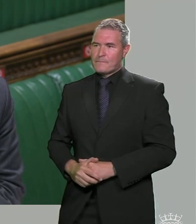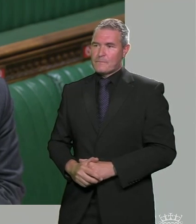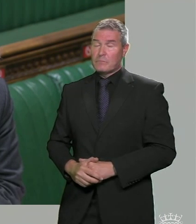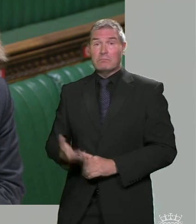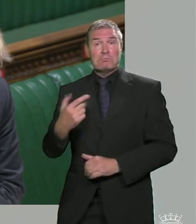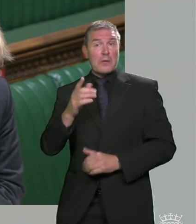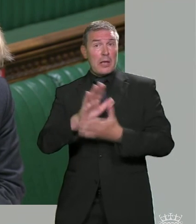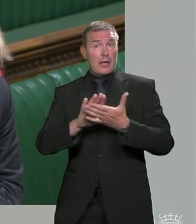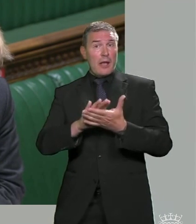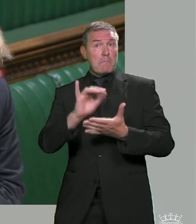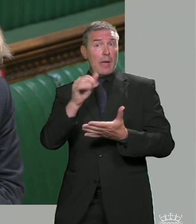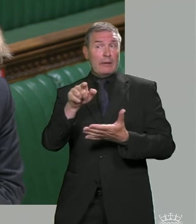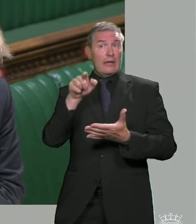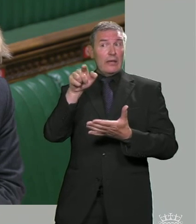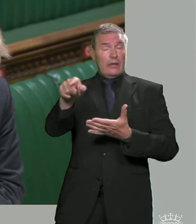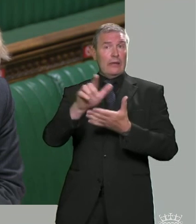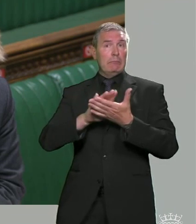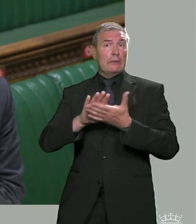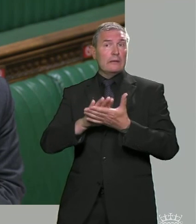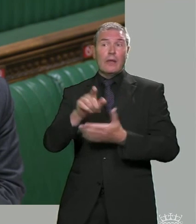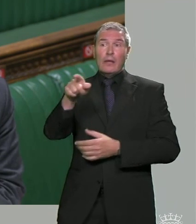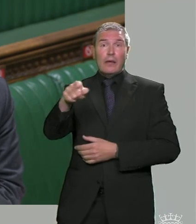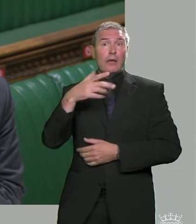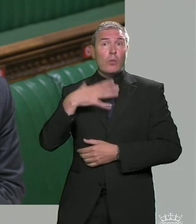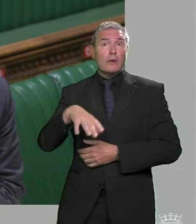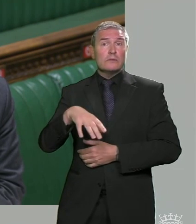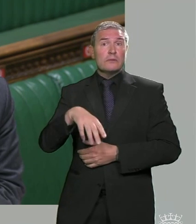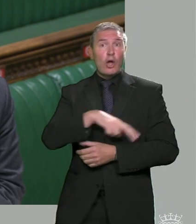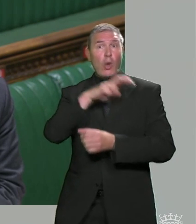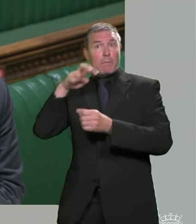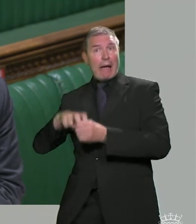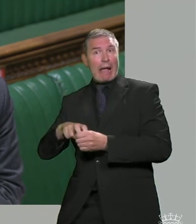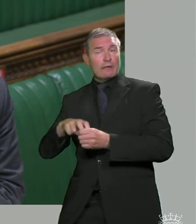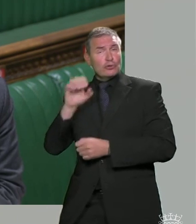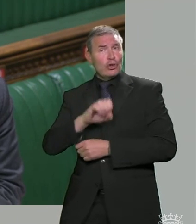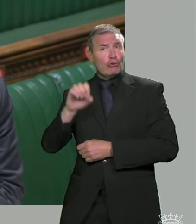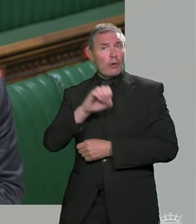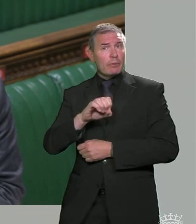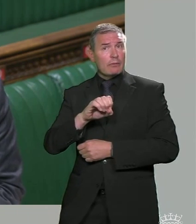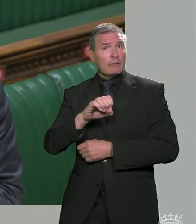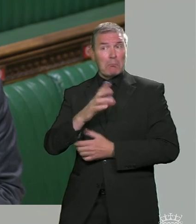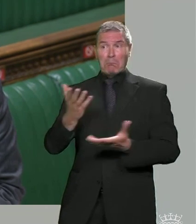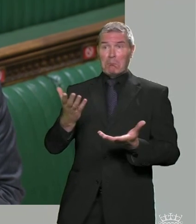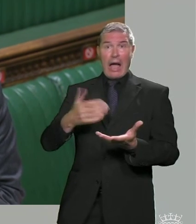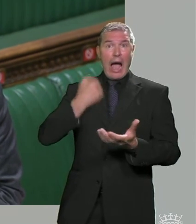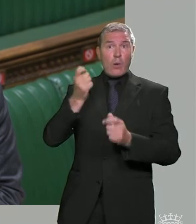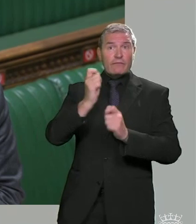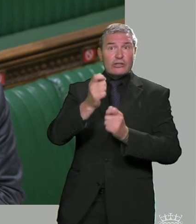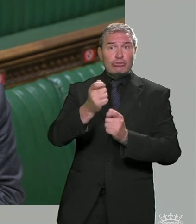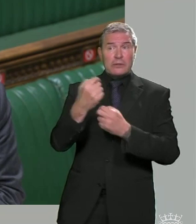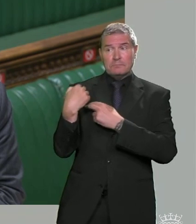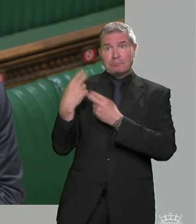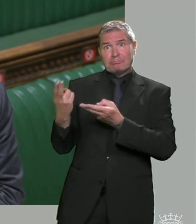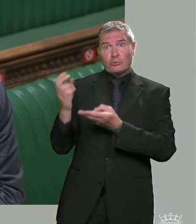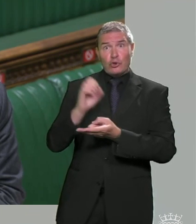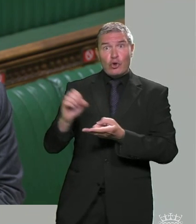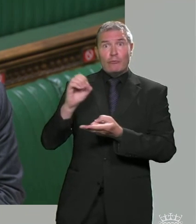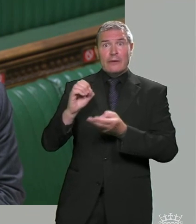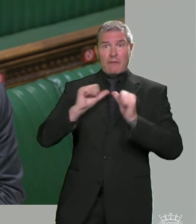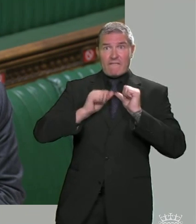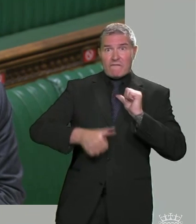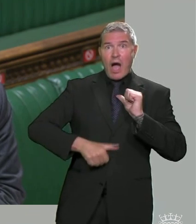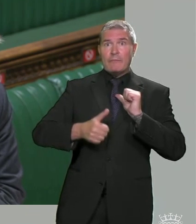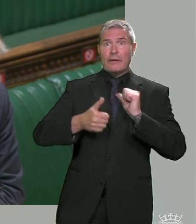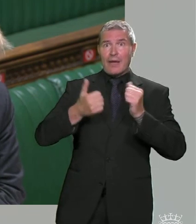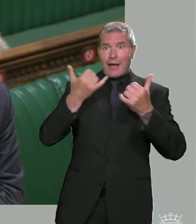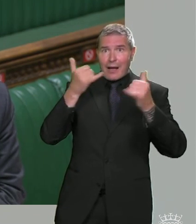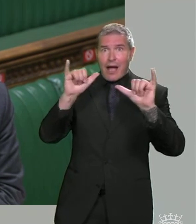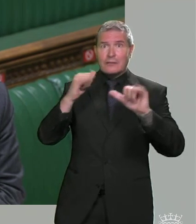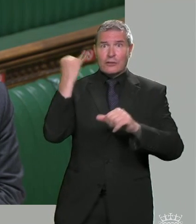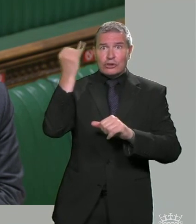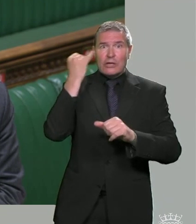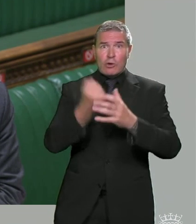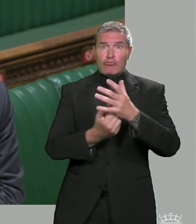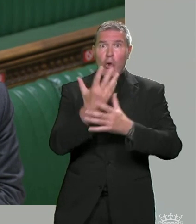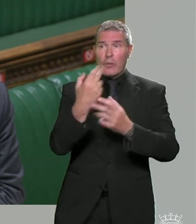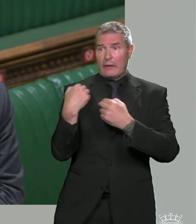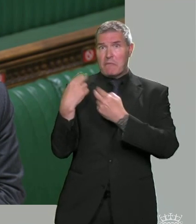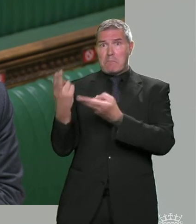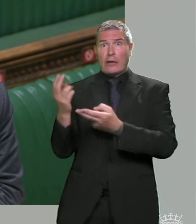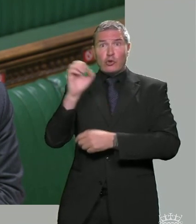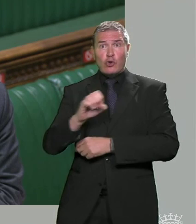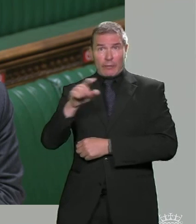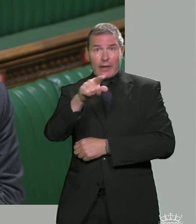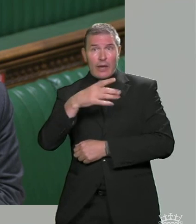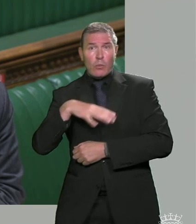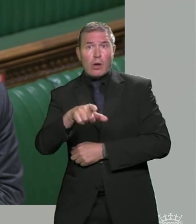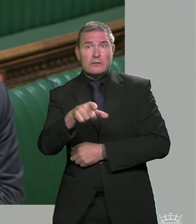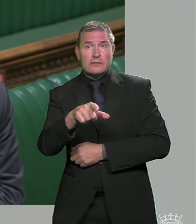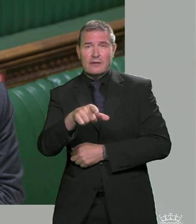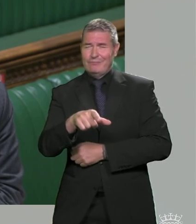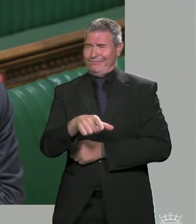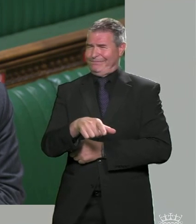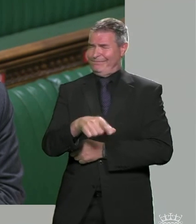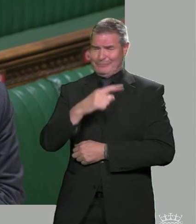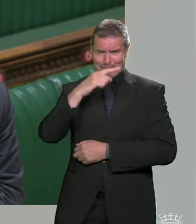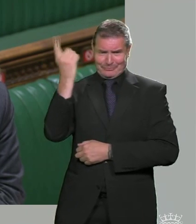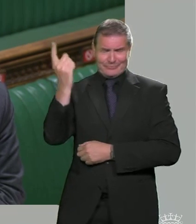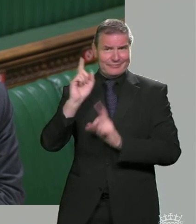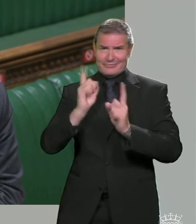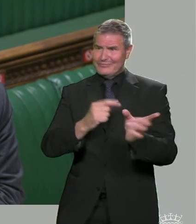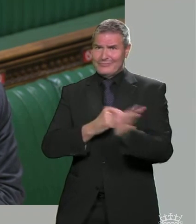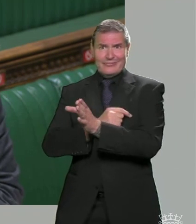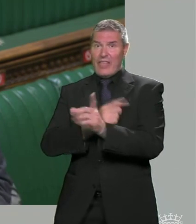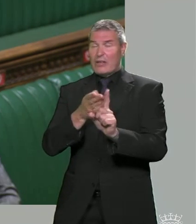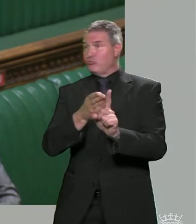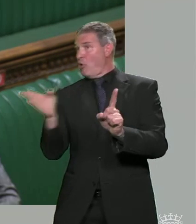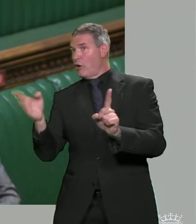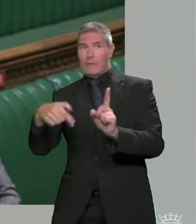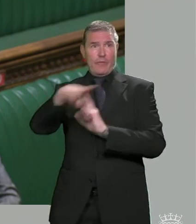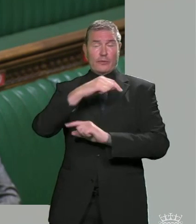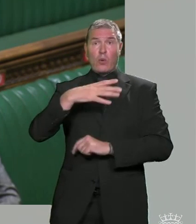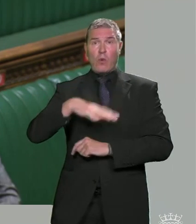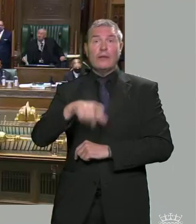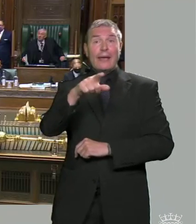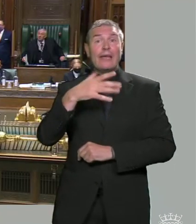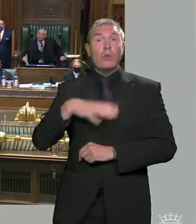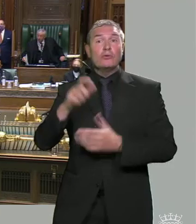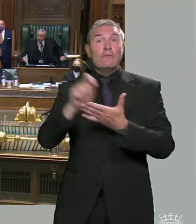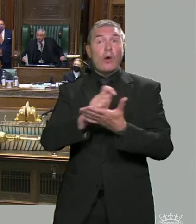If he is saying that he wants to go back into the EU, hand back control of our fisheries and our agriculture to Brussels, and lose all the opportunities that this country has gained, I think he is frankly out of his mind and going in totally the wrong direction.